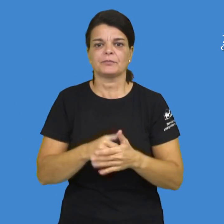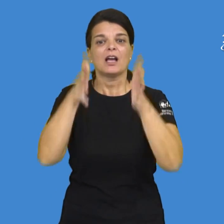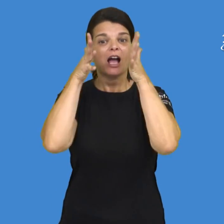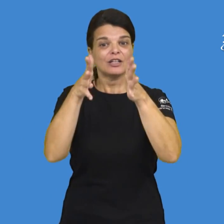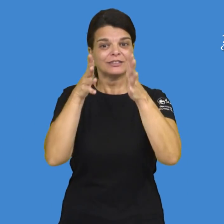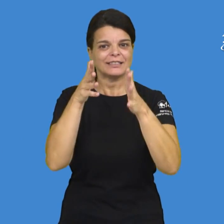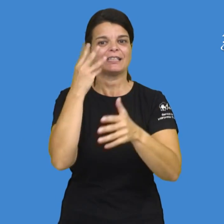aconsejar